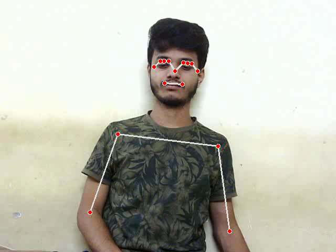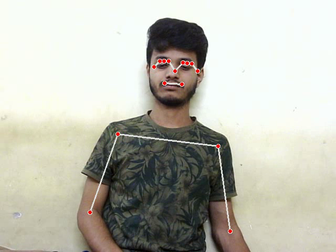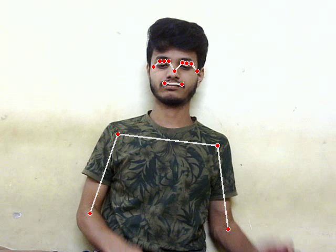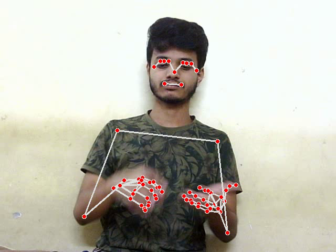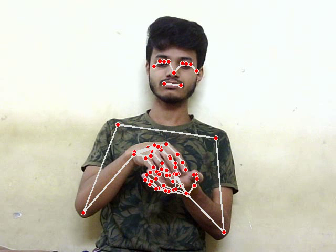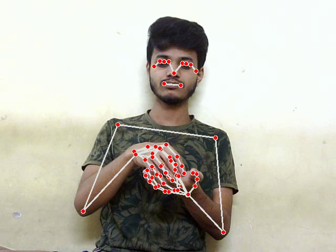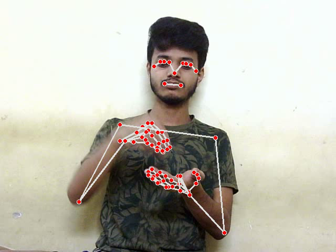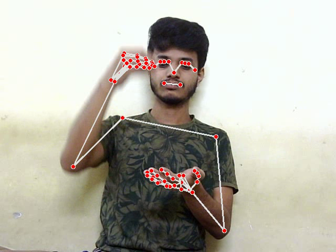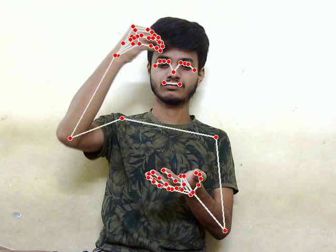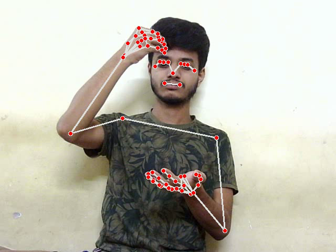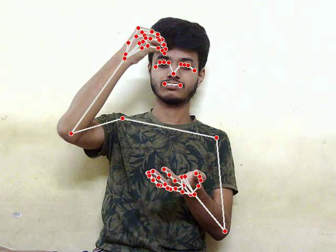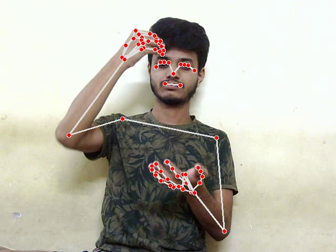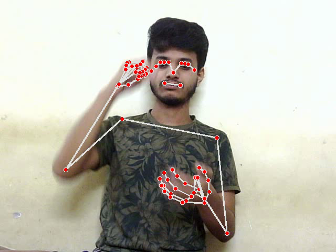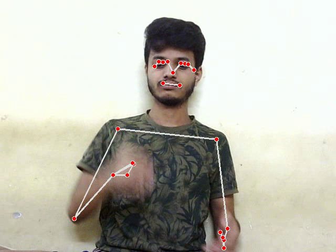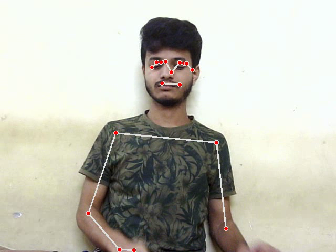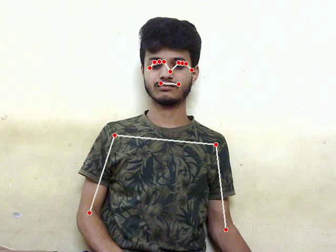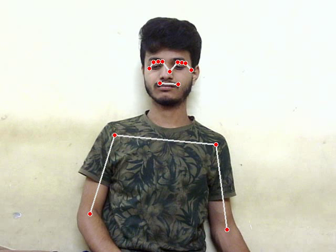learn